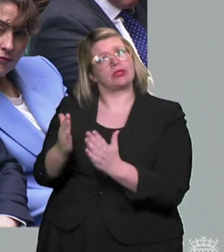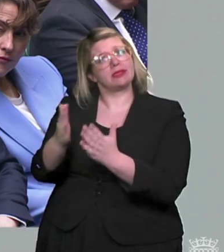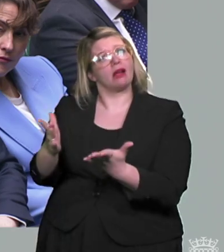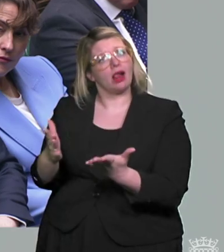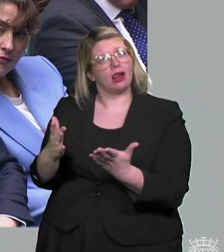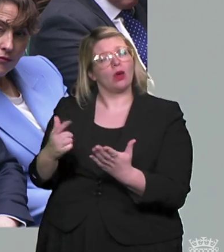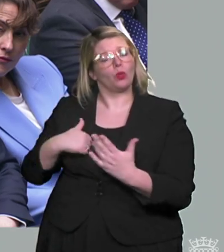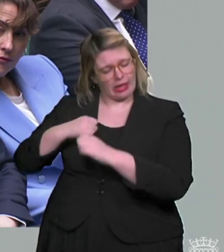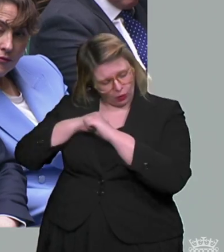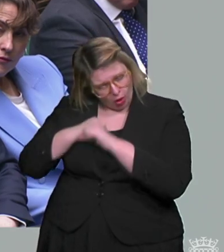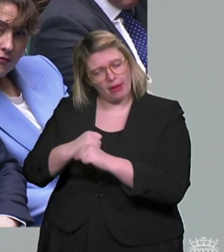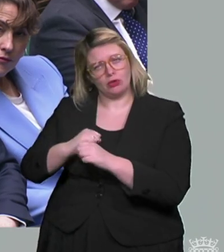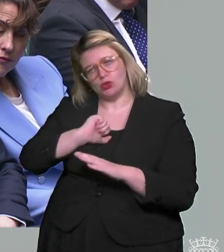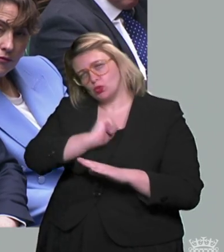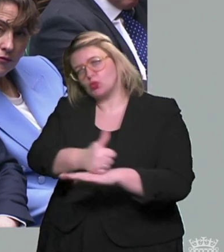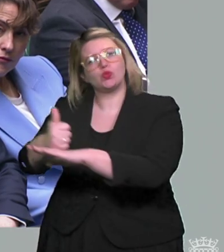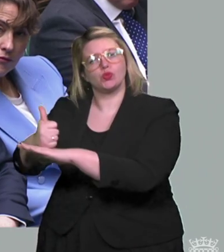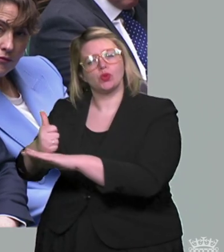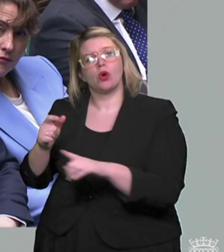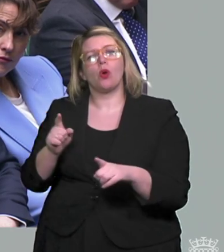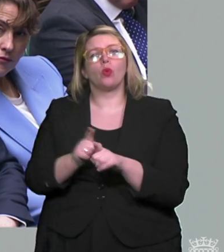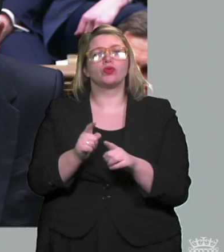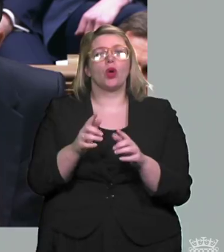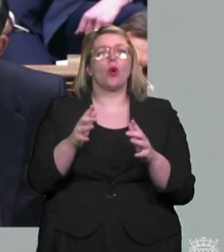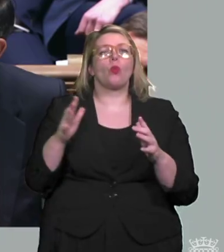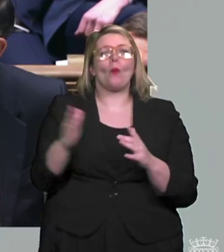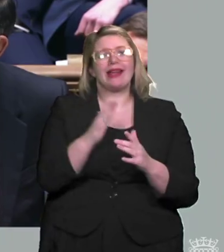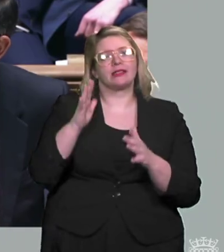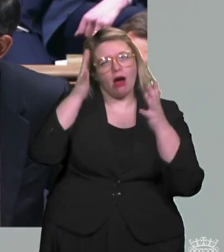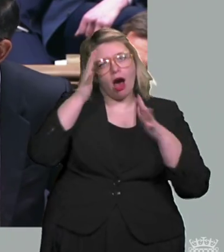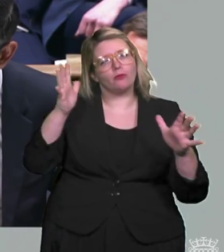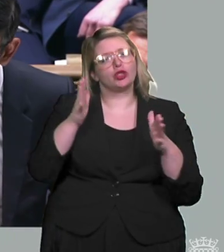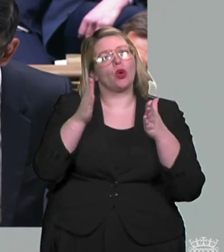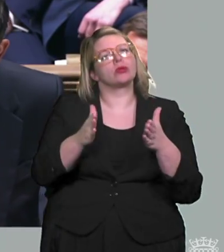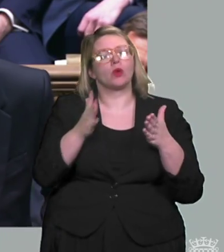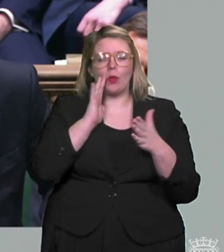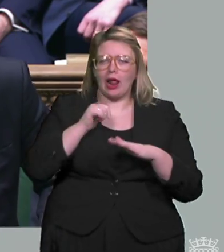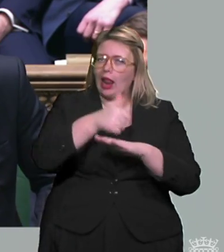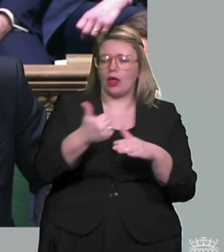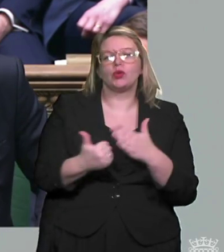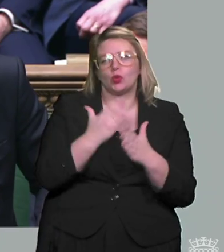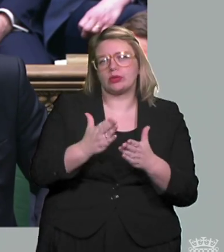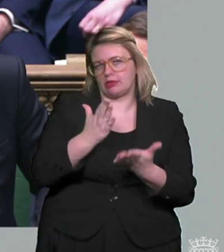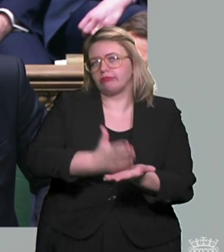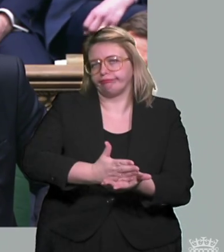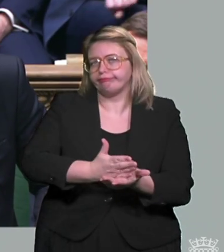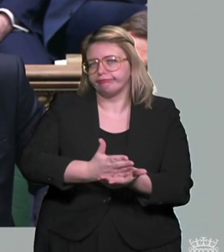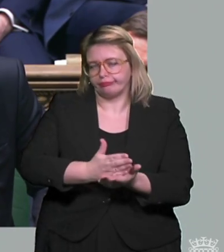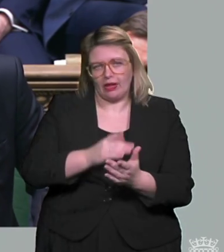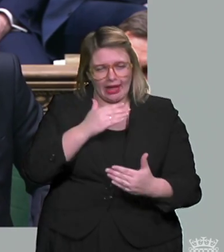We are committed to a new hospital scheme at West Hertfordshire Teaching Hospitals NHS Trust as part of that programme.